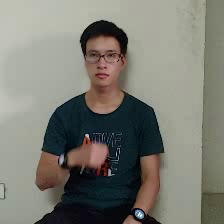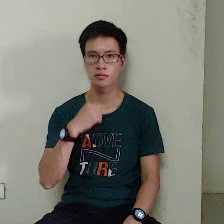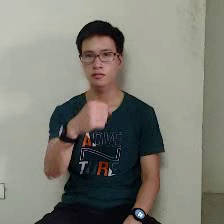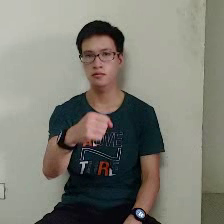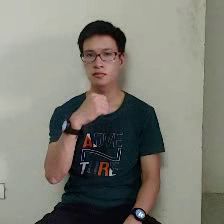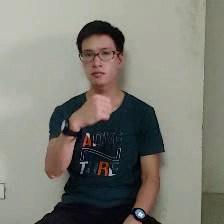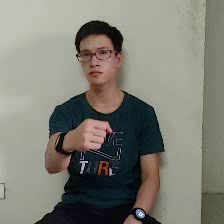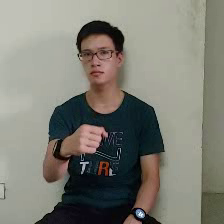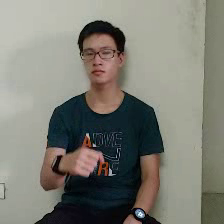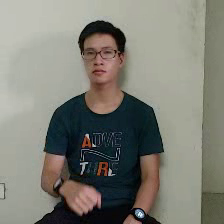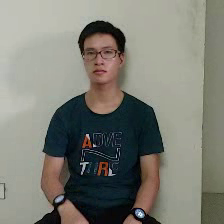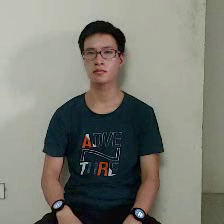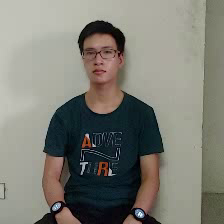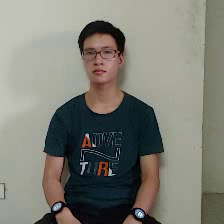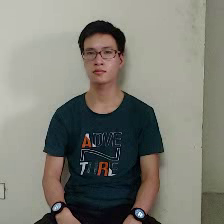Phỏng vấn